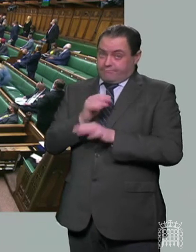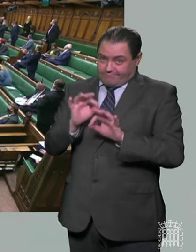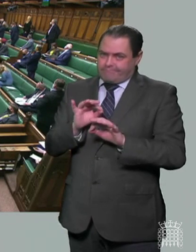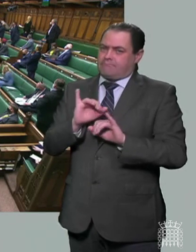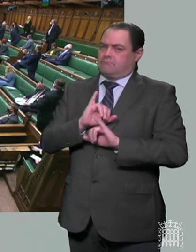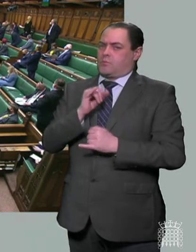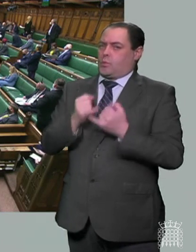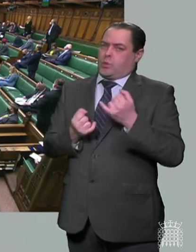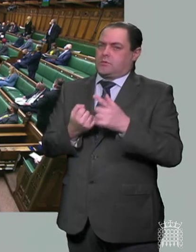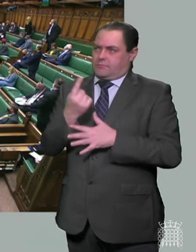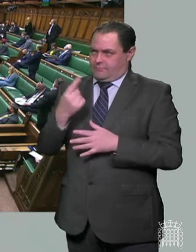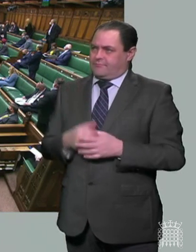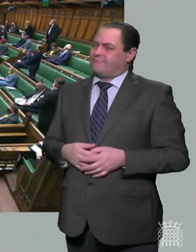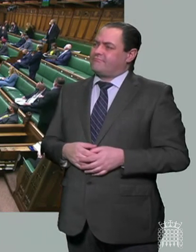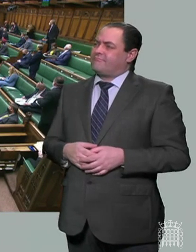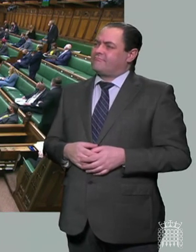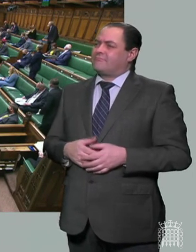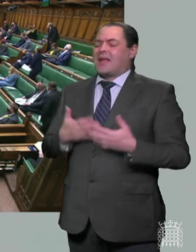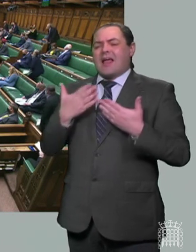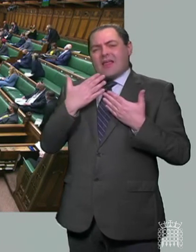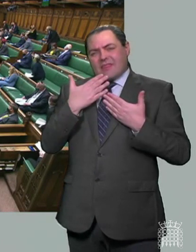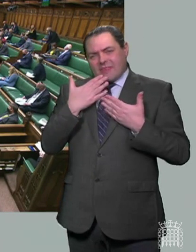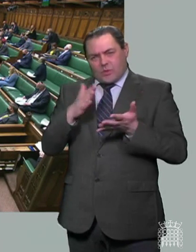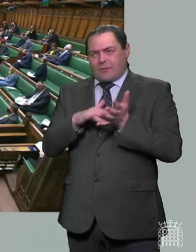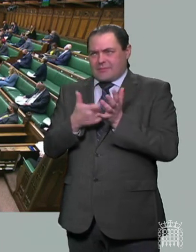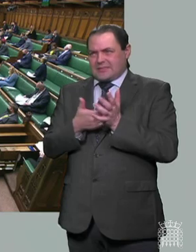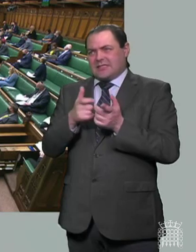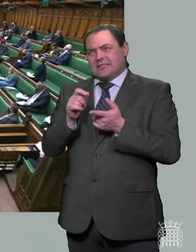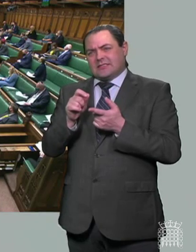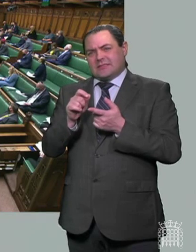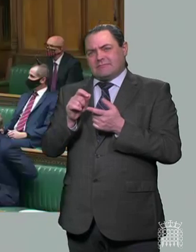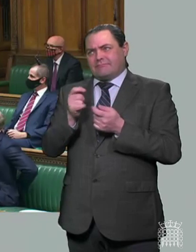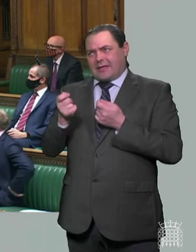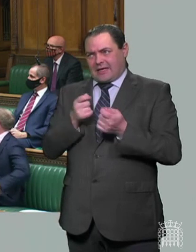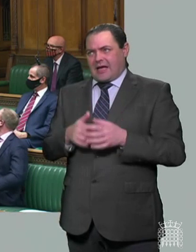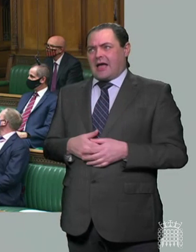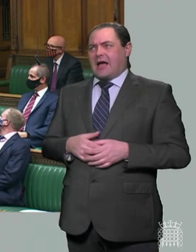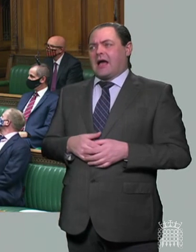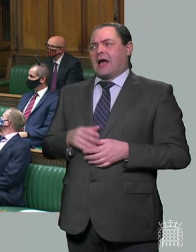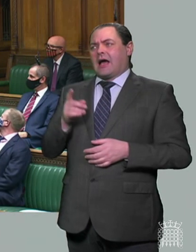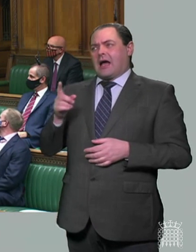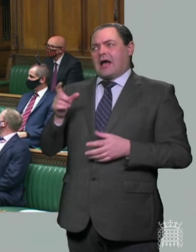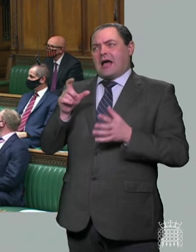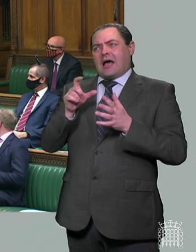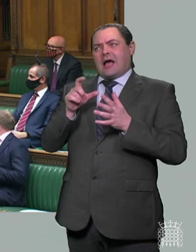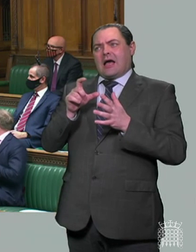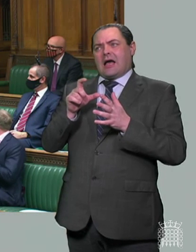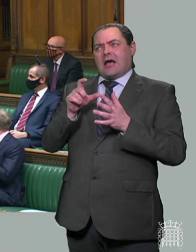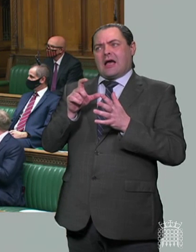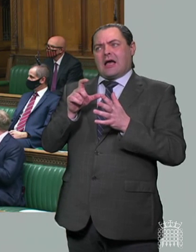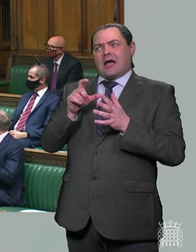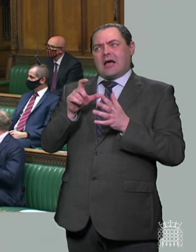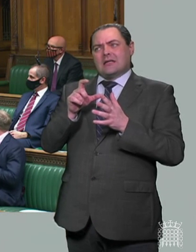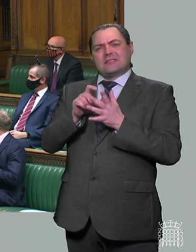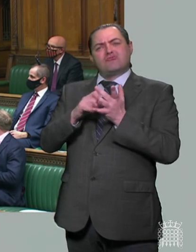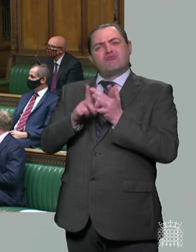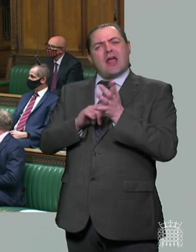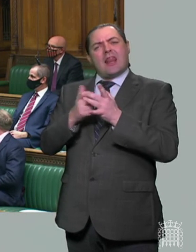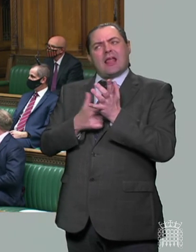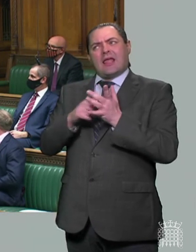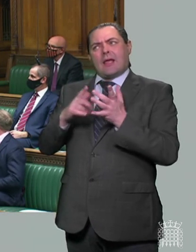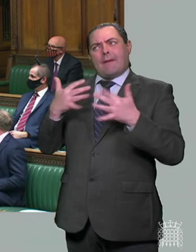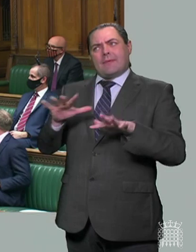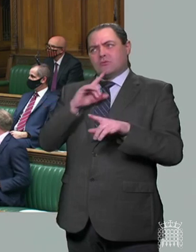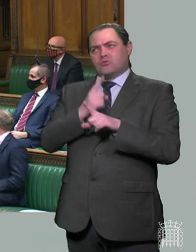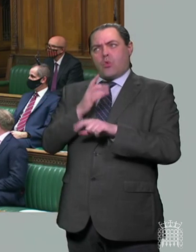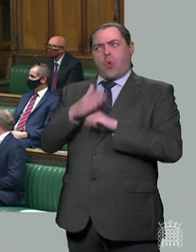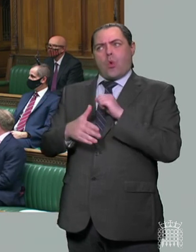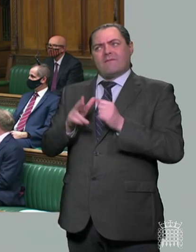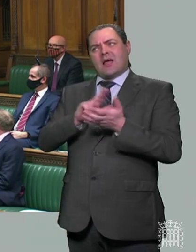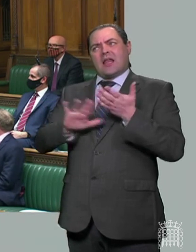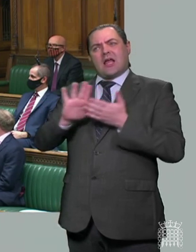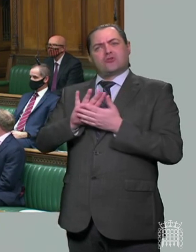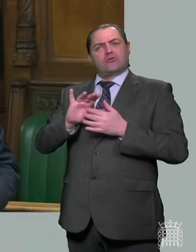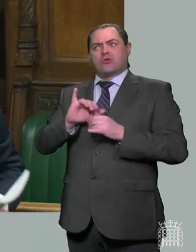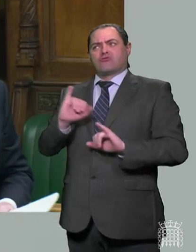Disraeli gave his one nation speech in Manchester in 1872; I doubt he would recognise the party political knockabout that the Prime Minister is engaging in over a national crisis.